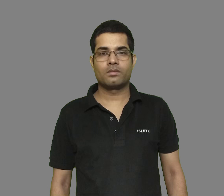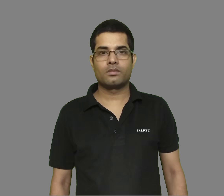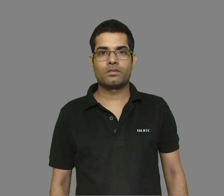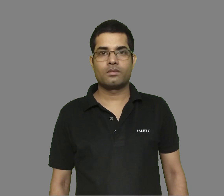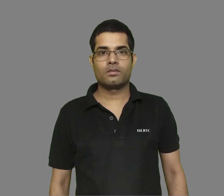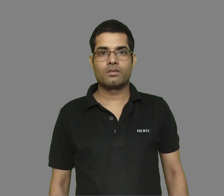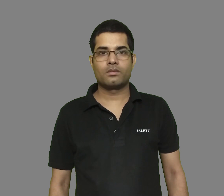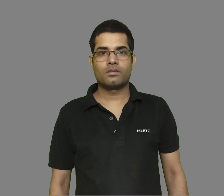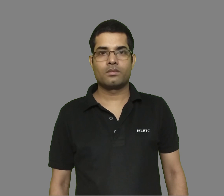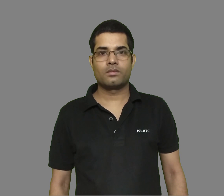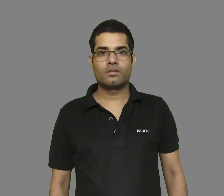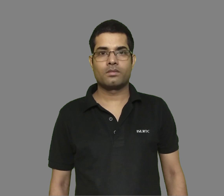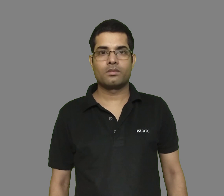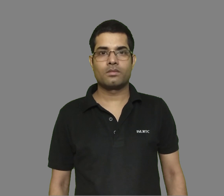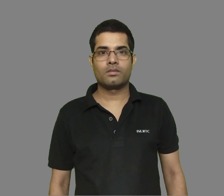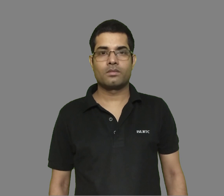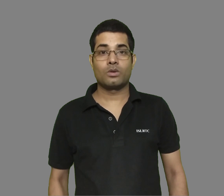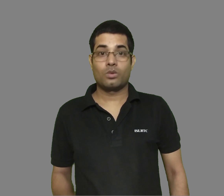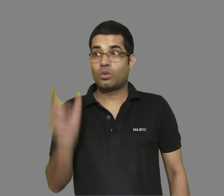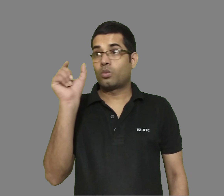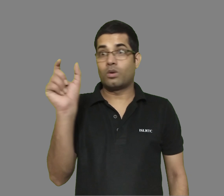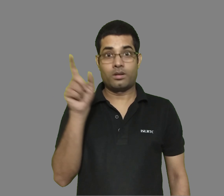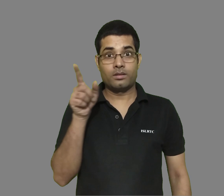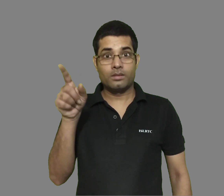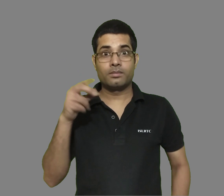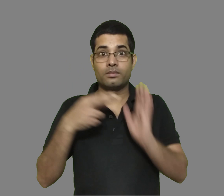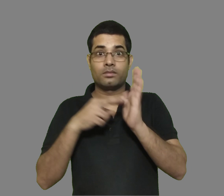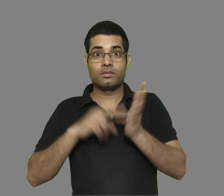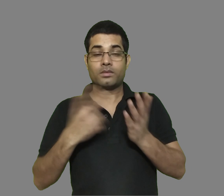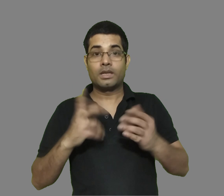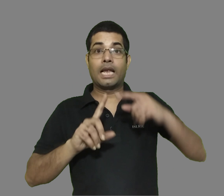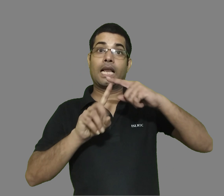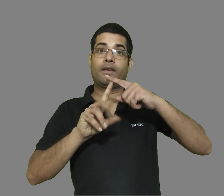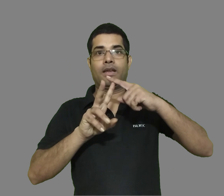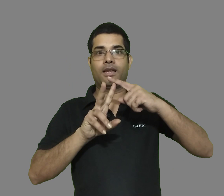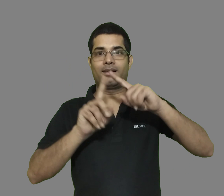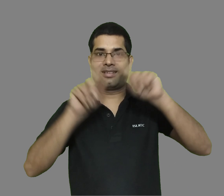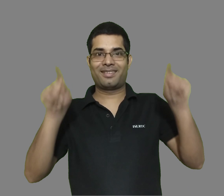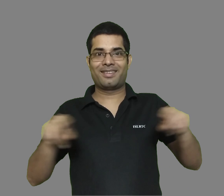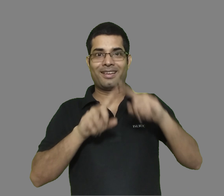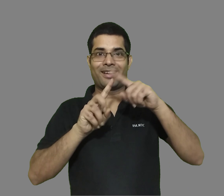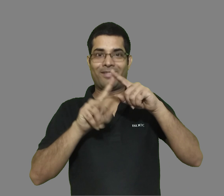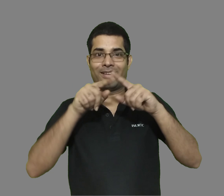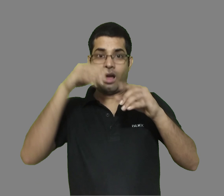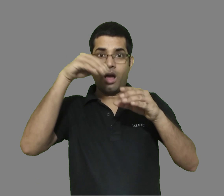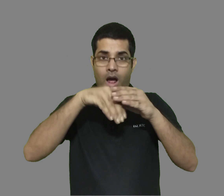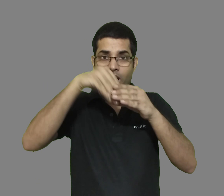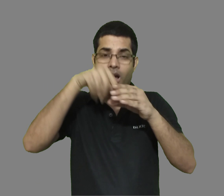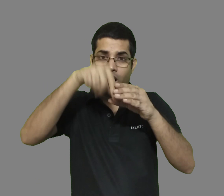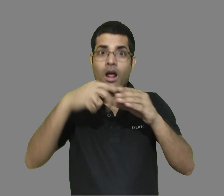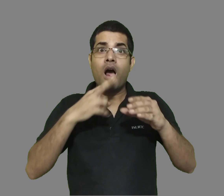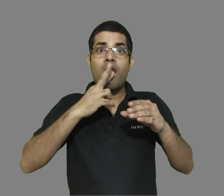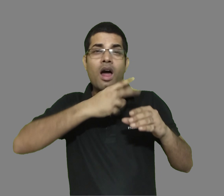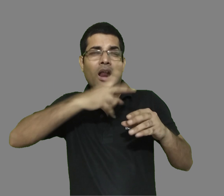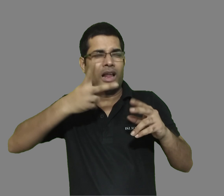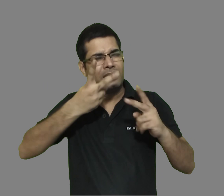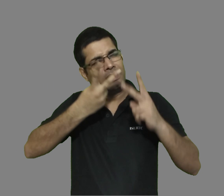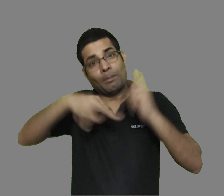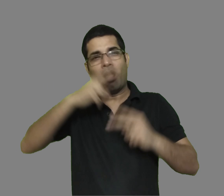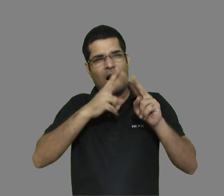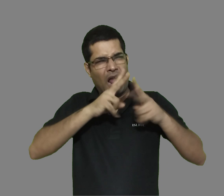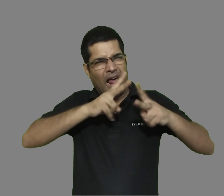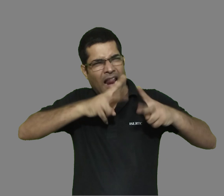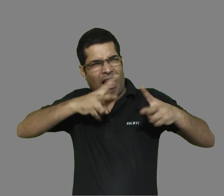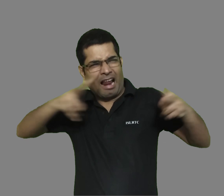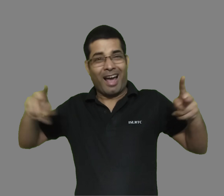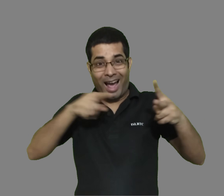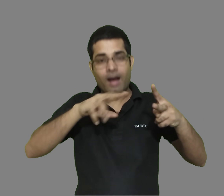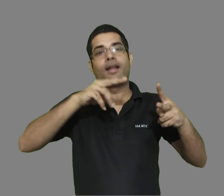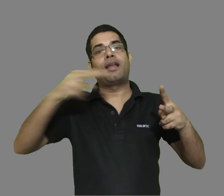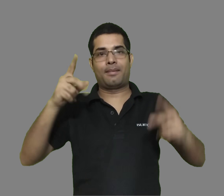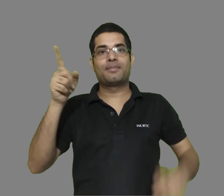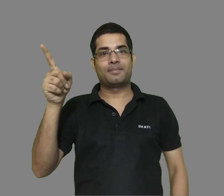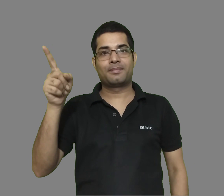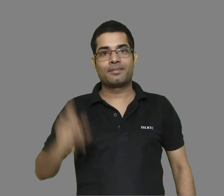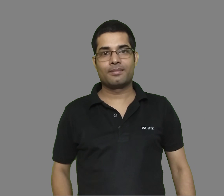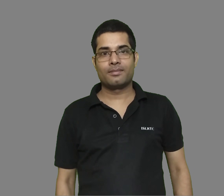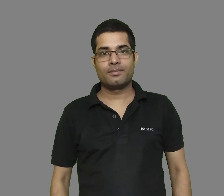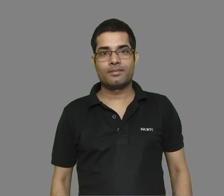Vibrant Image